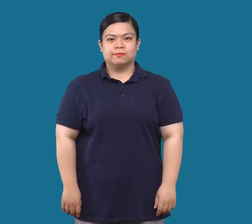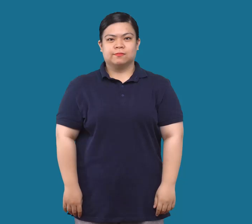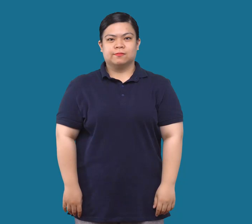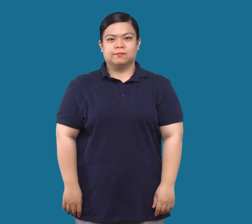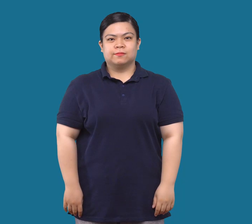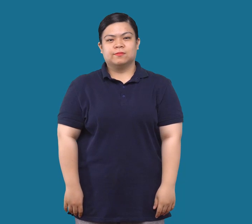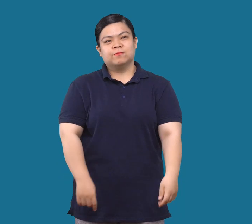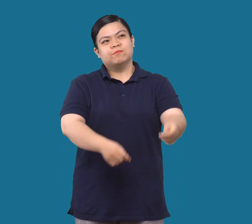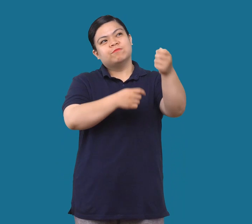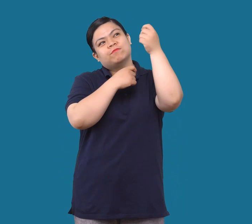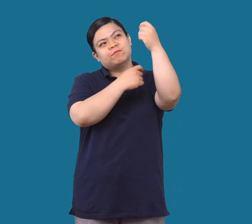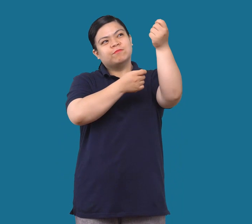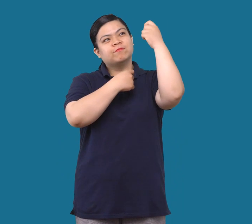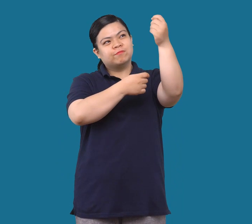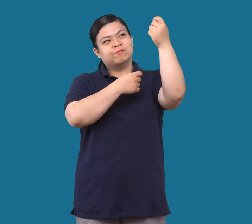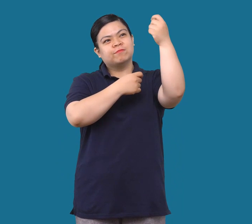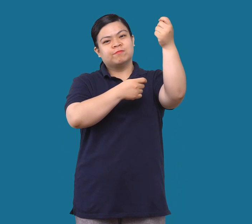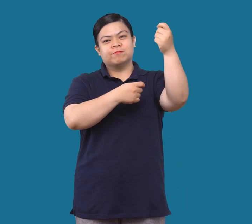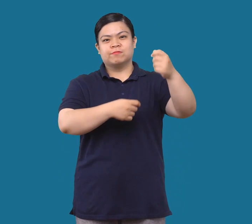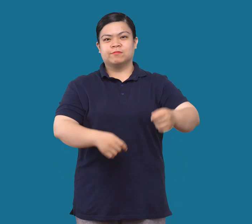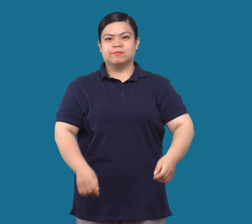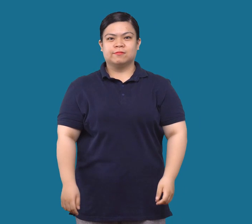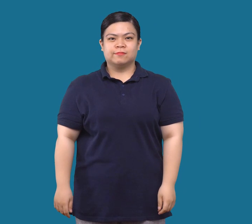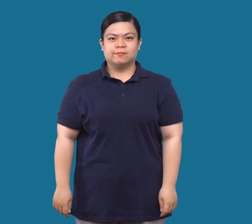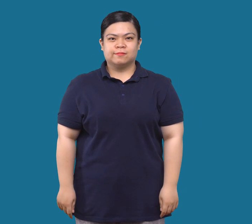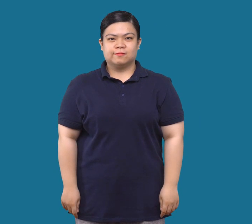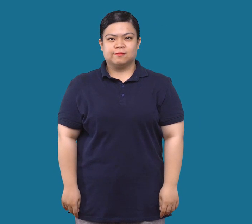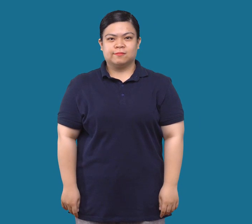thả diều